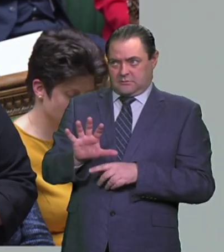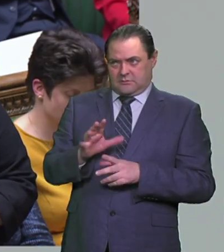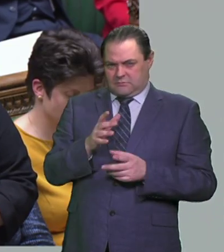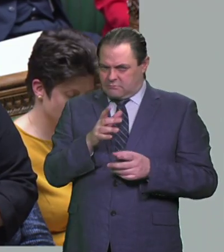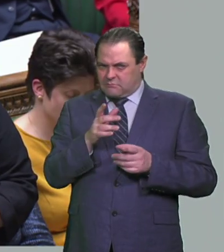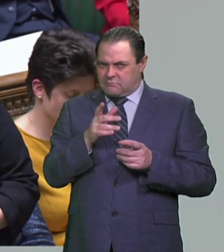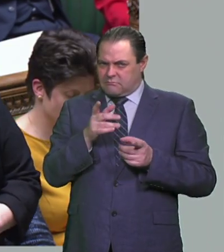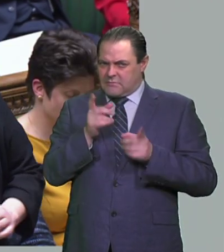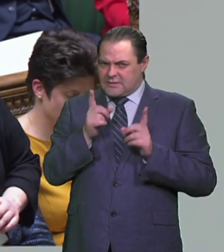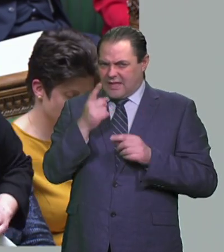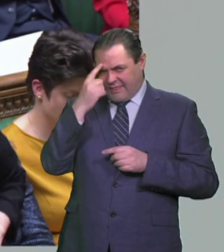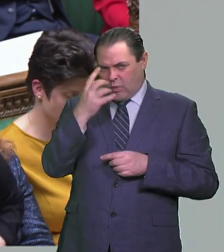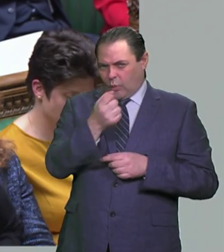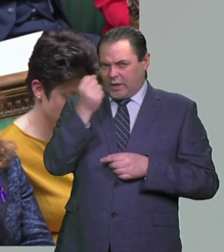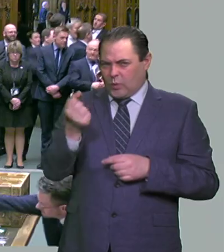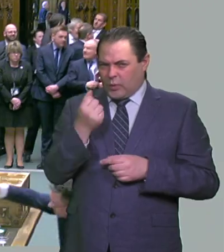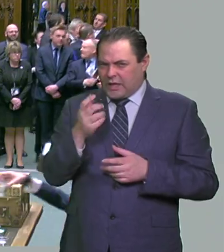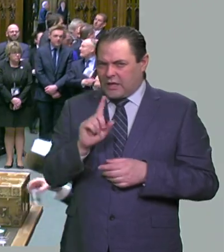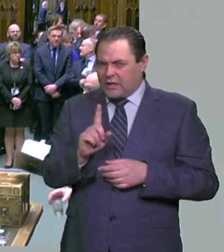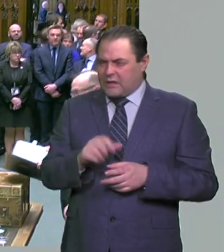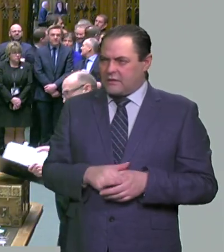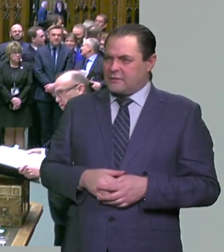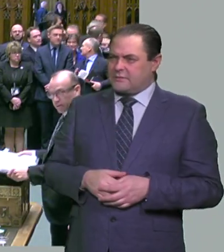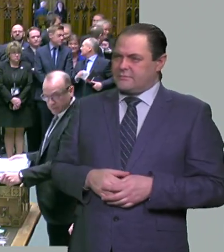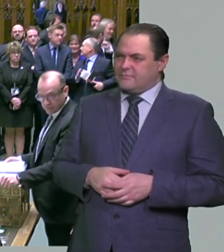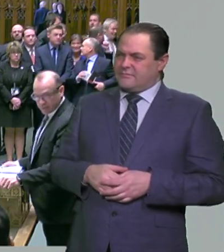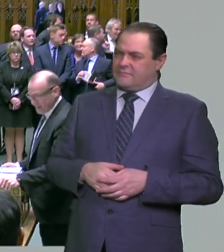I think the honourable Lady has completely missed the point.